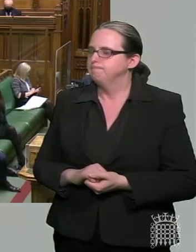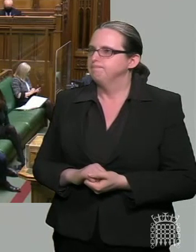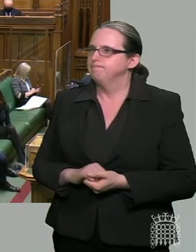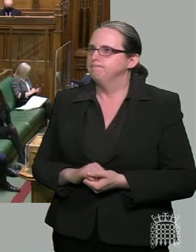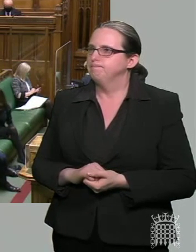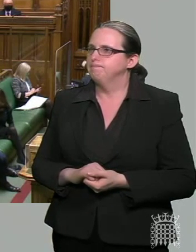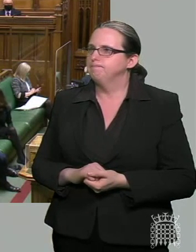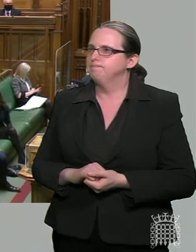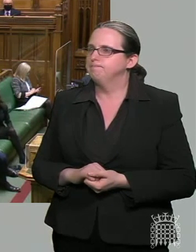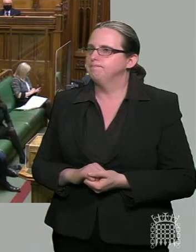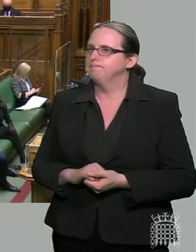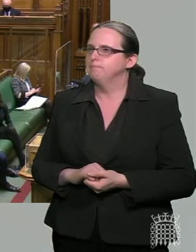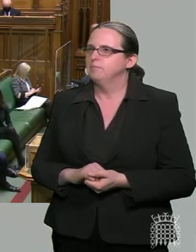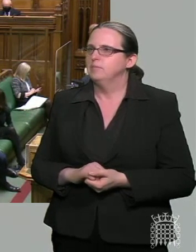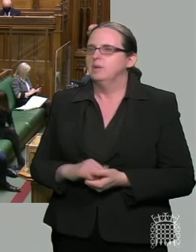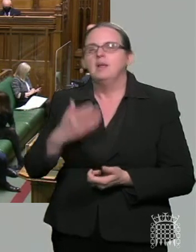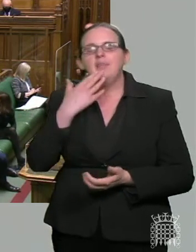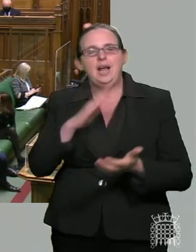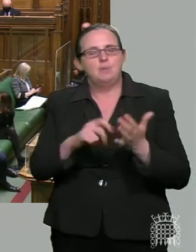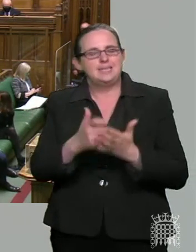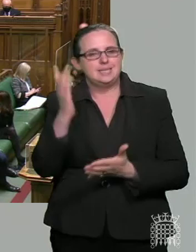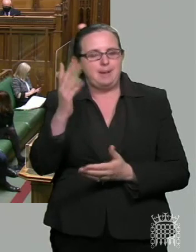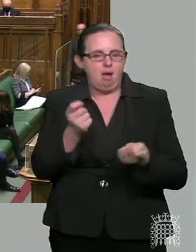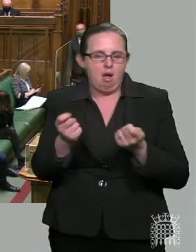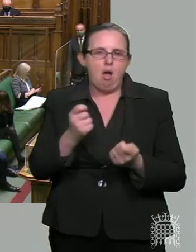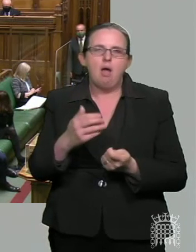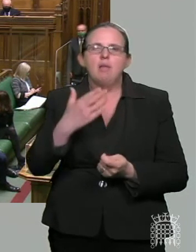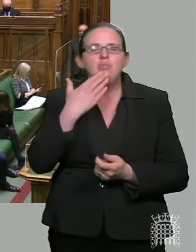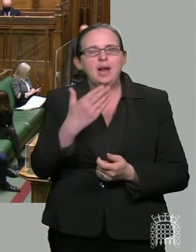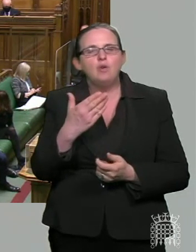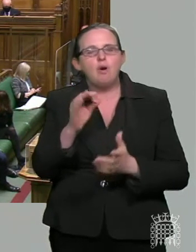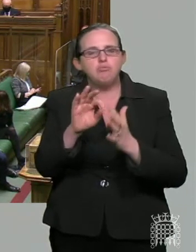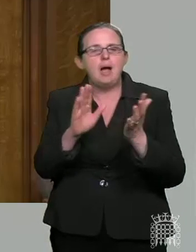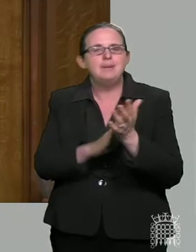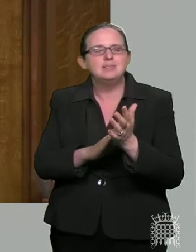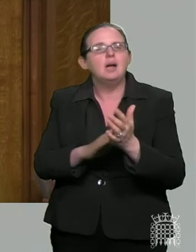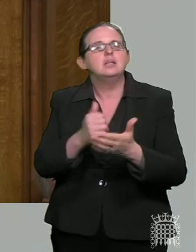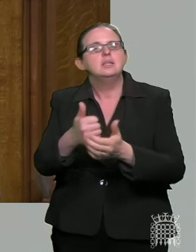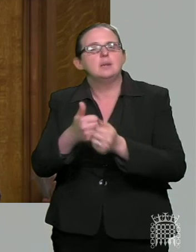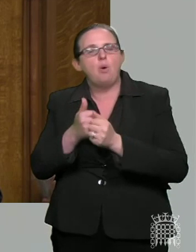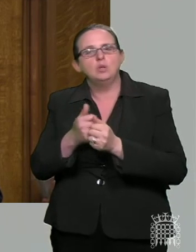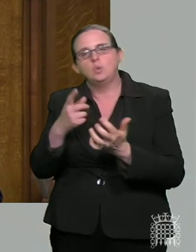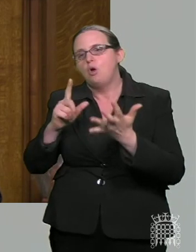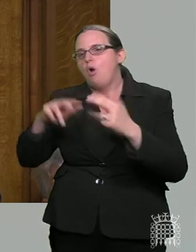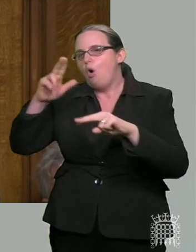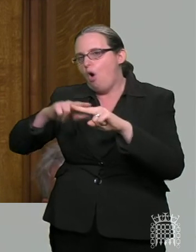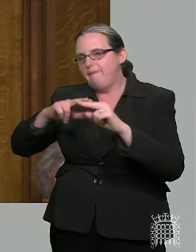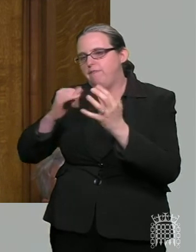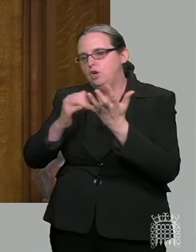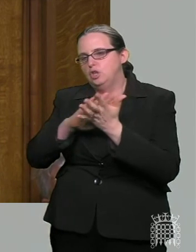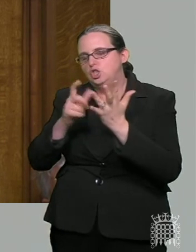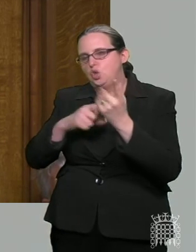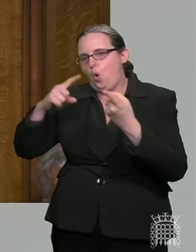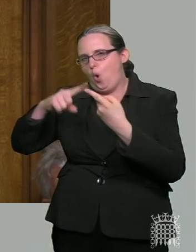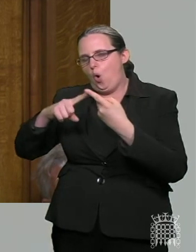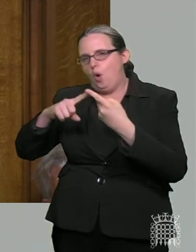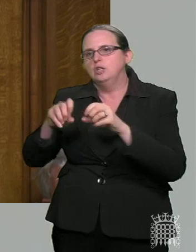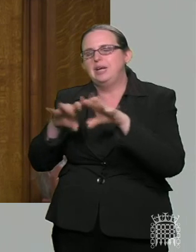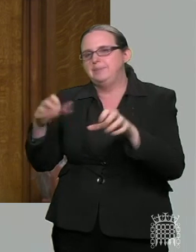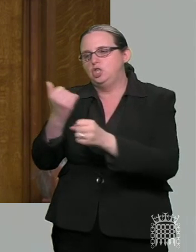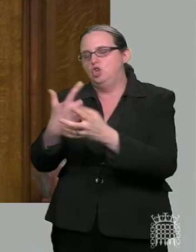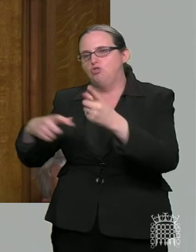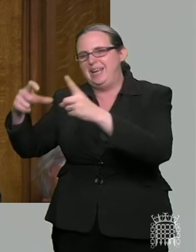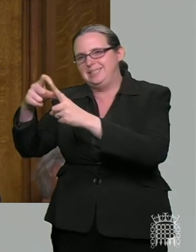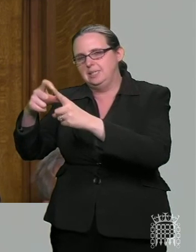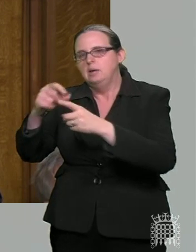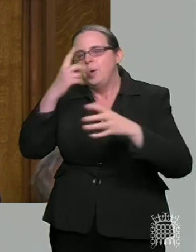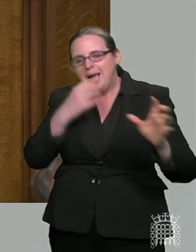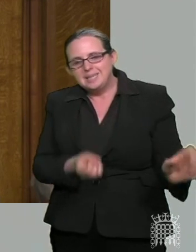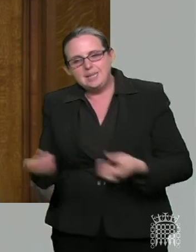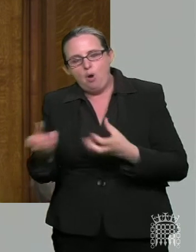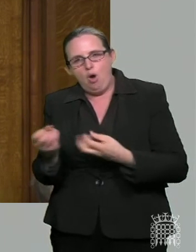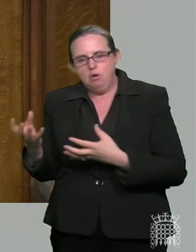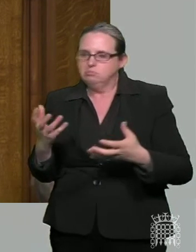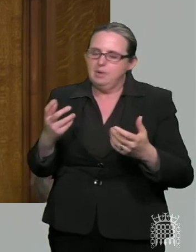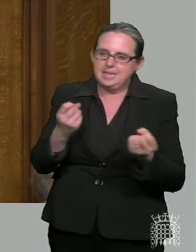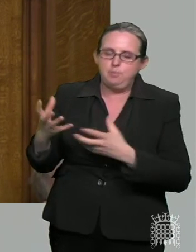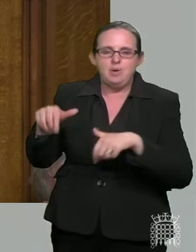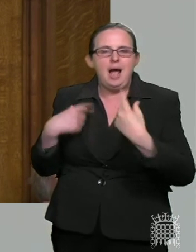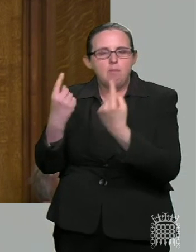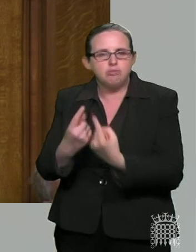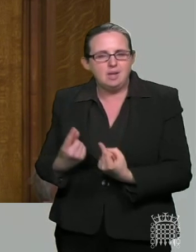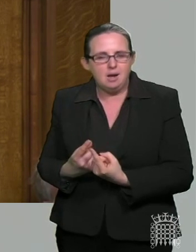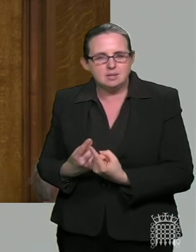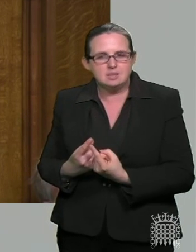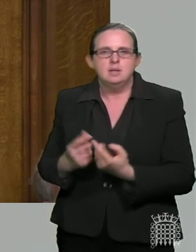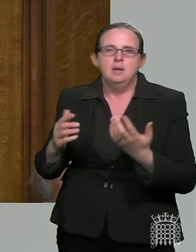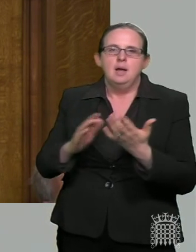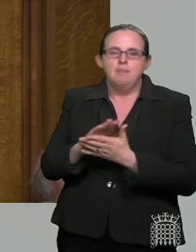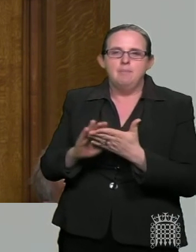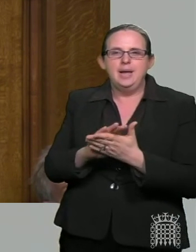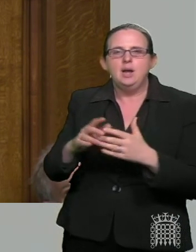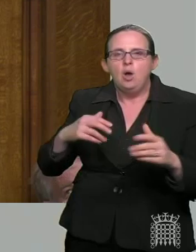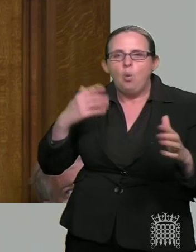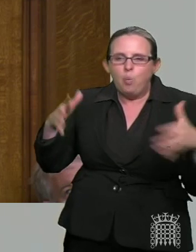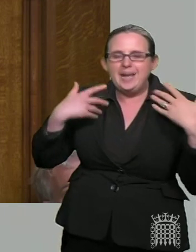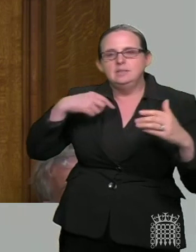I thank the Prime Minister for the support he has already shown for coming forward with an offshore transmission grid, which he knows will help us to both export our surplus offshore wind to the continent and reduce the infrastructure associated with new wind farm capacity.